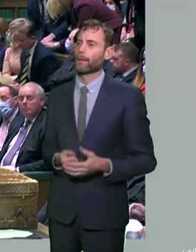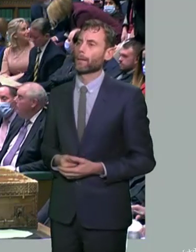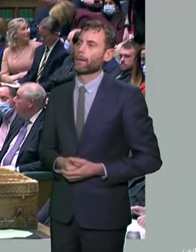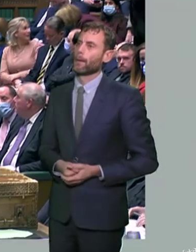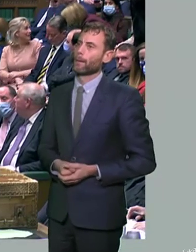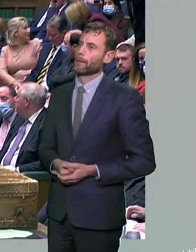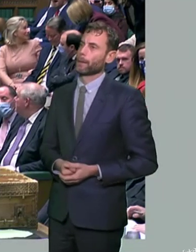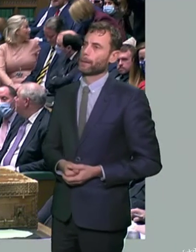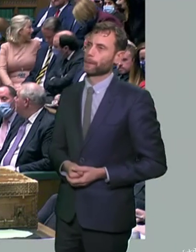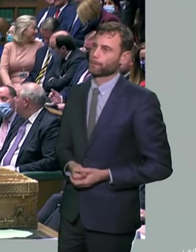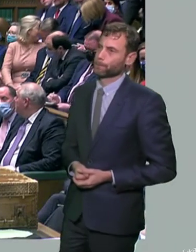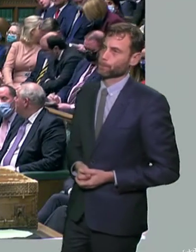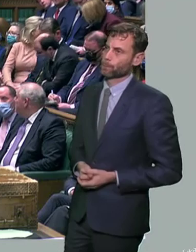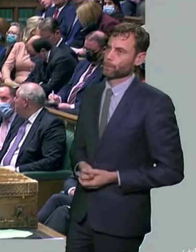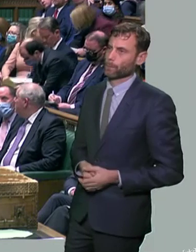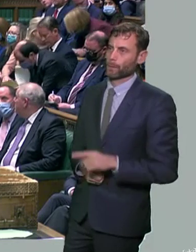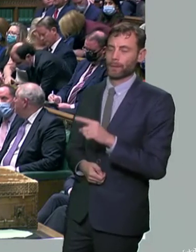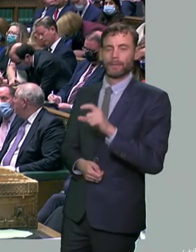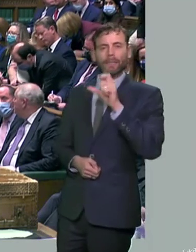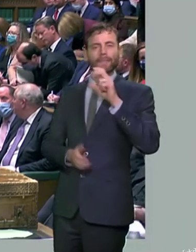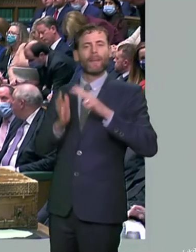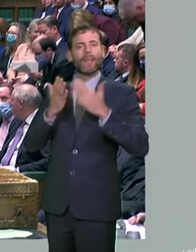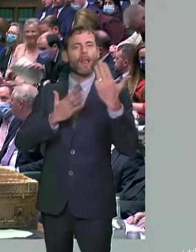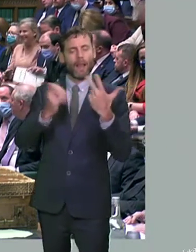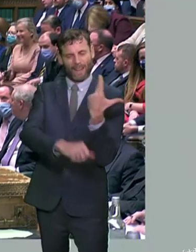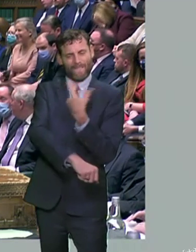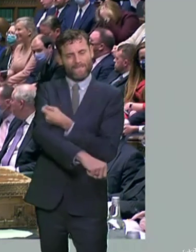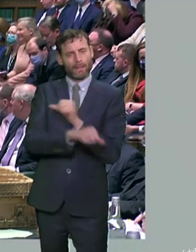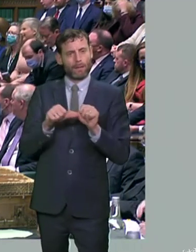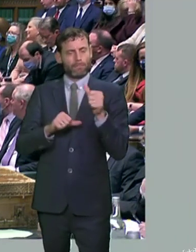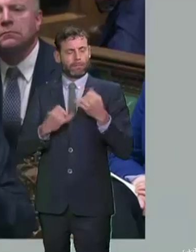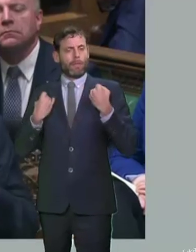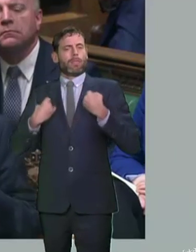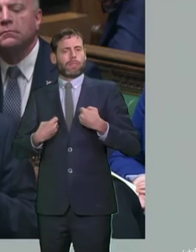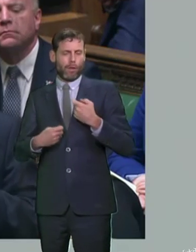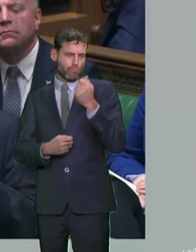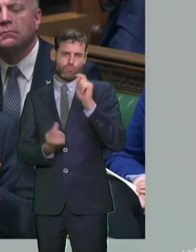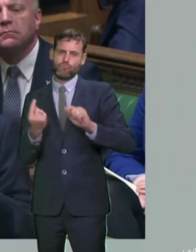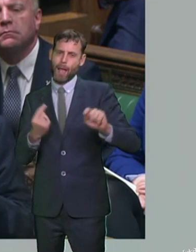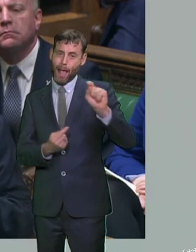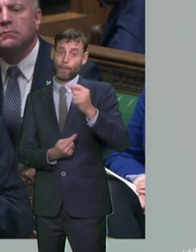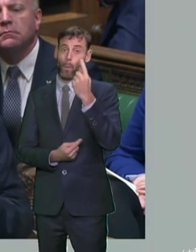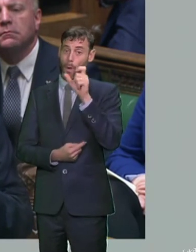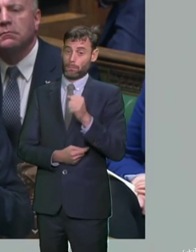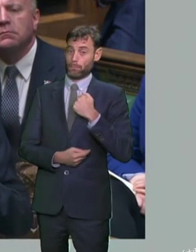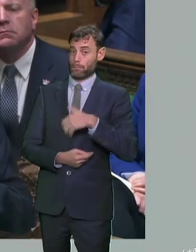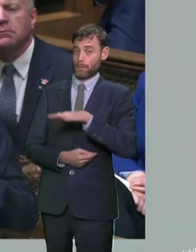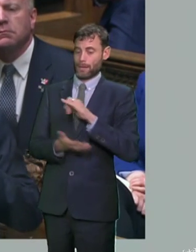We know that serious side-effects from the covid vaccines are very rare, but that was not the case for my constituent Sarah Kyte.